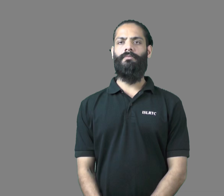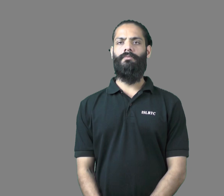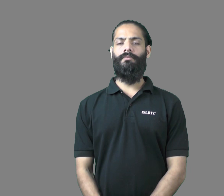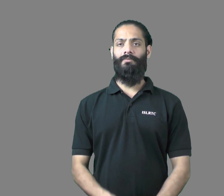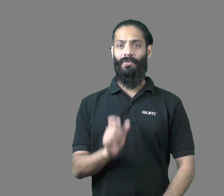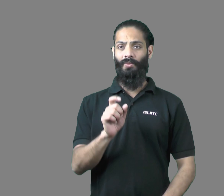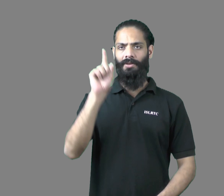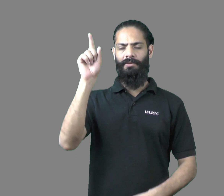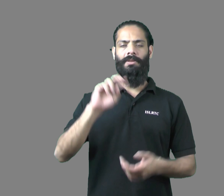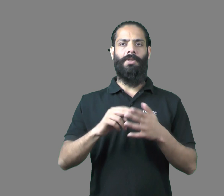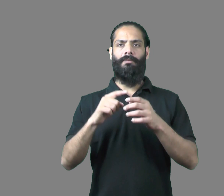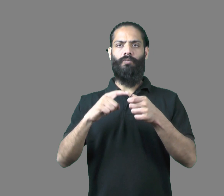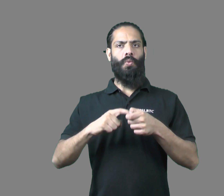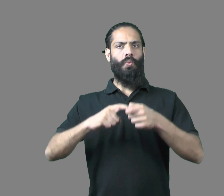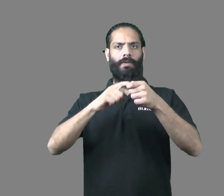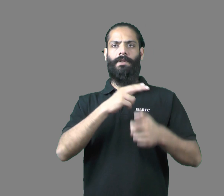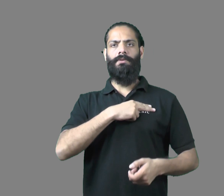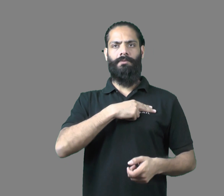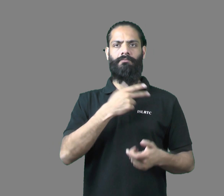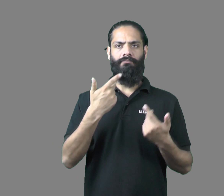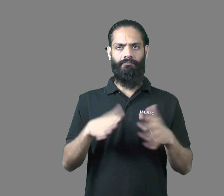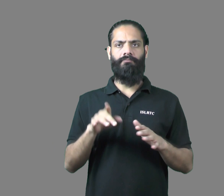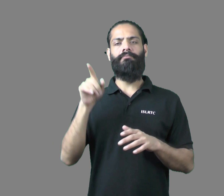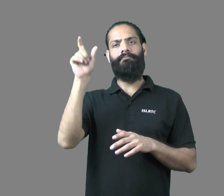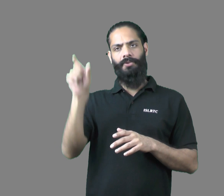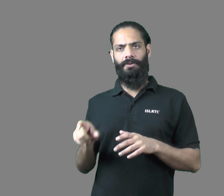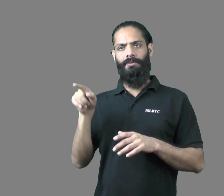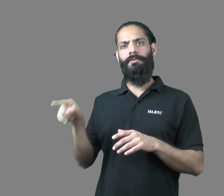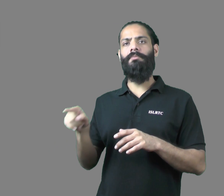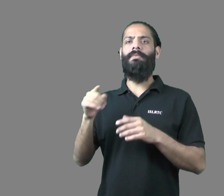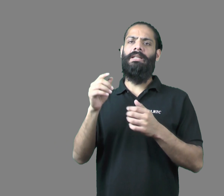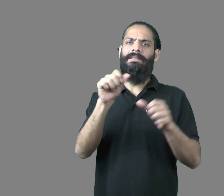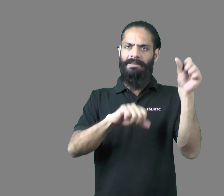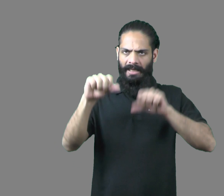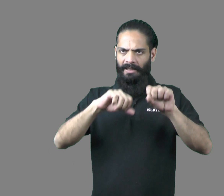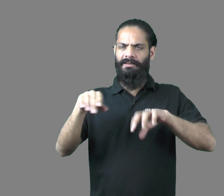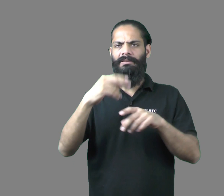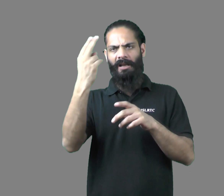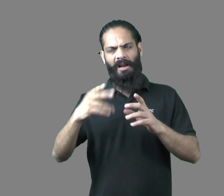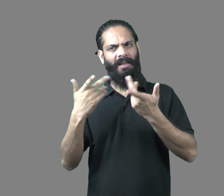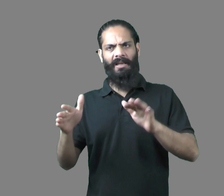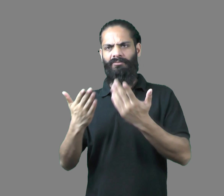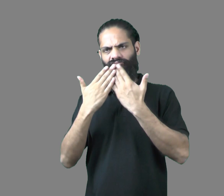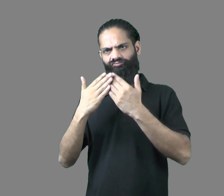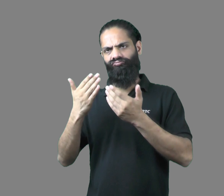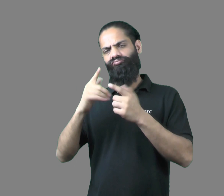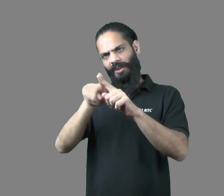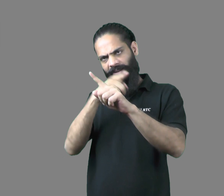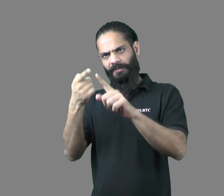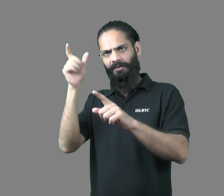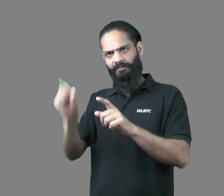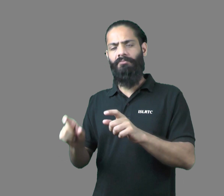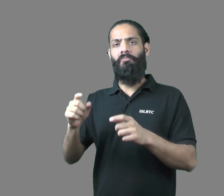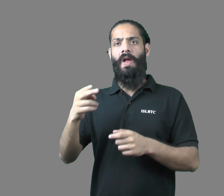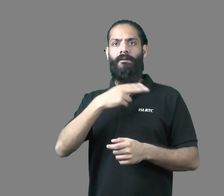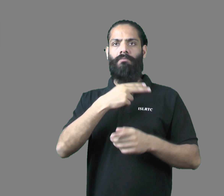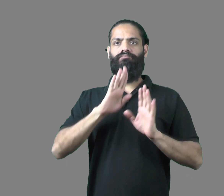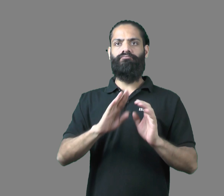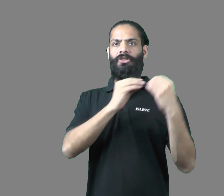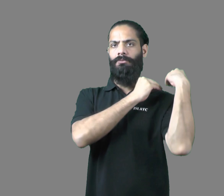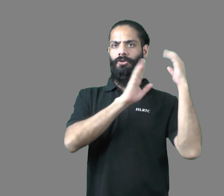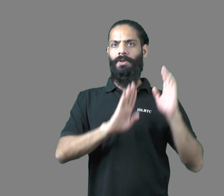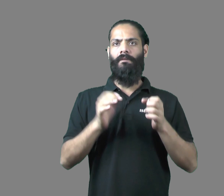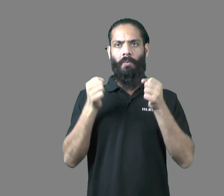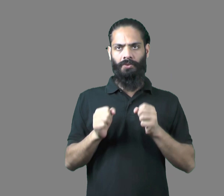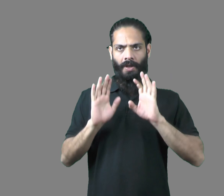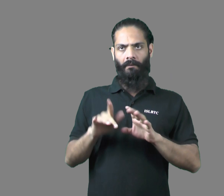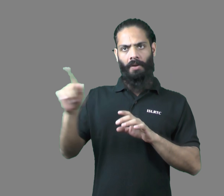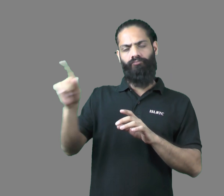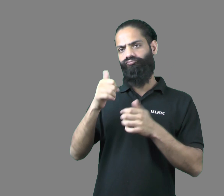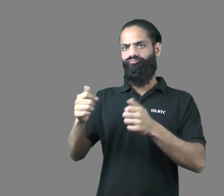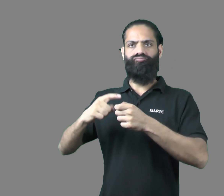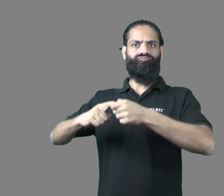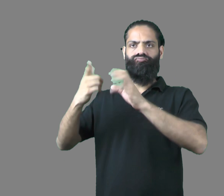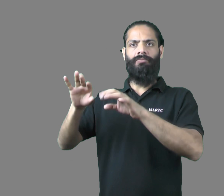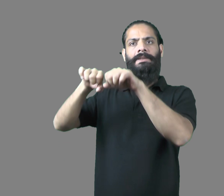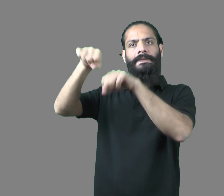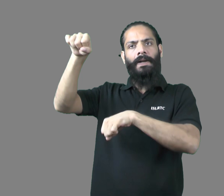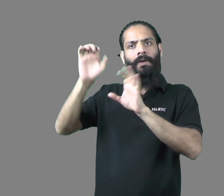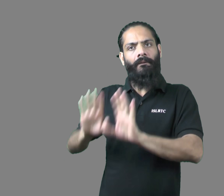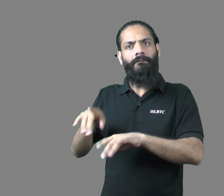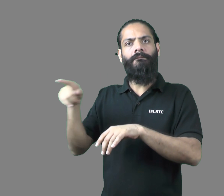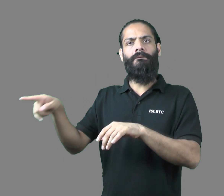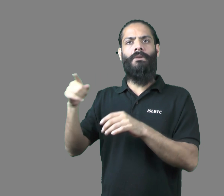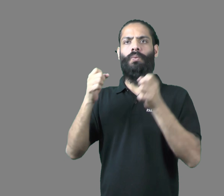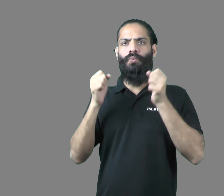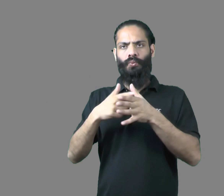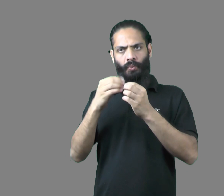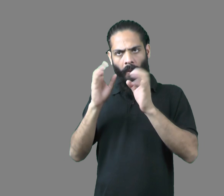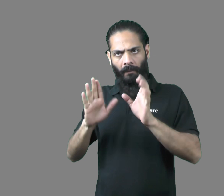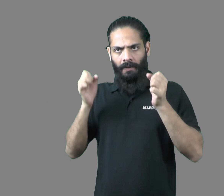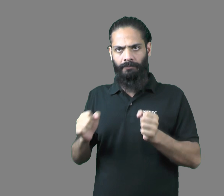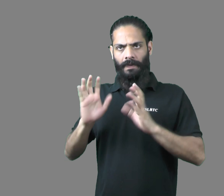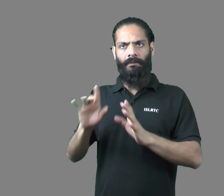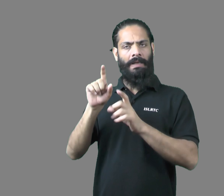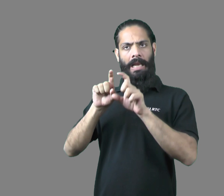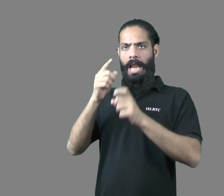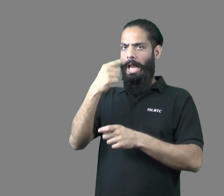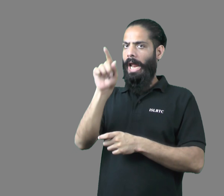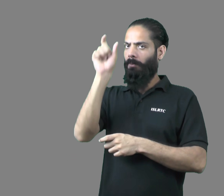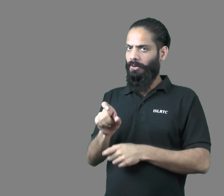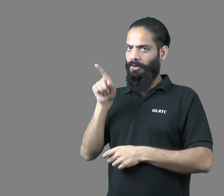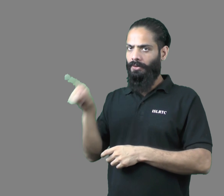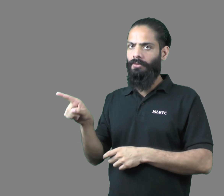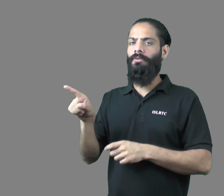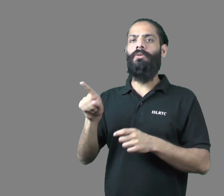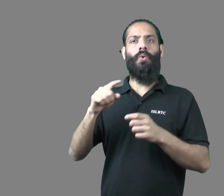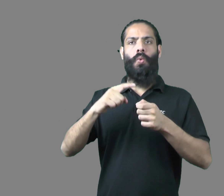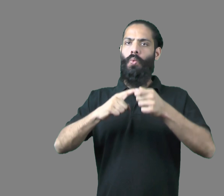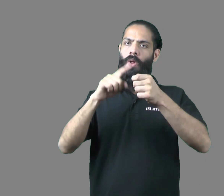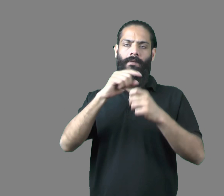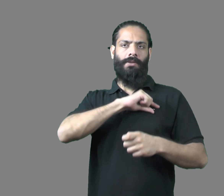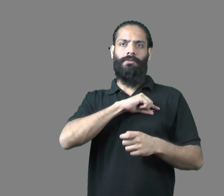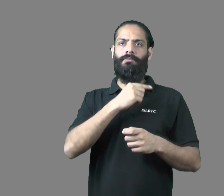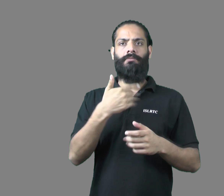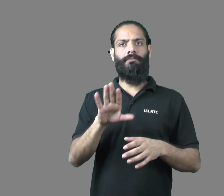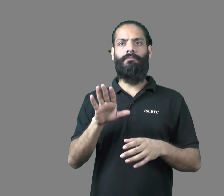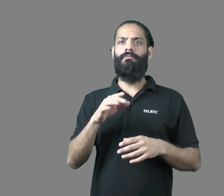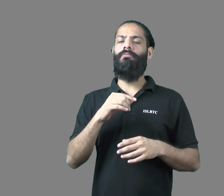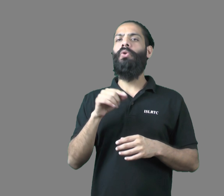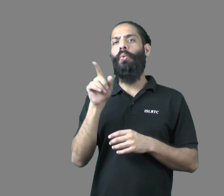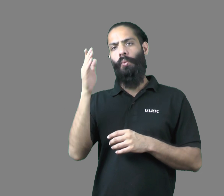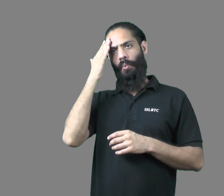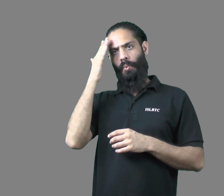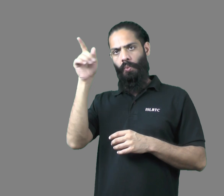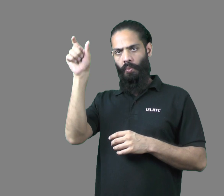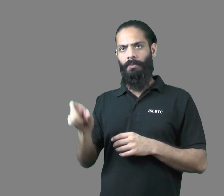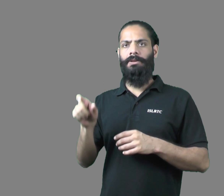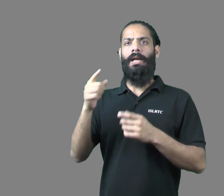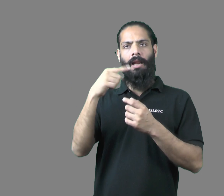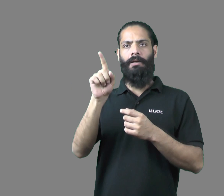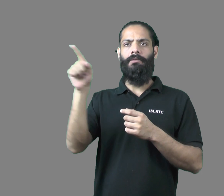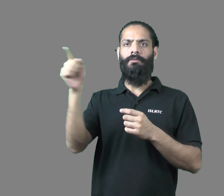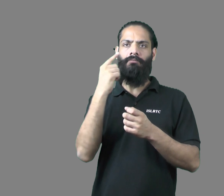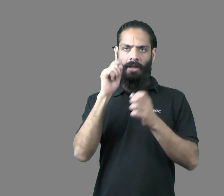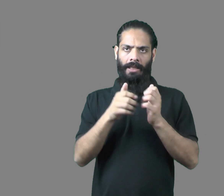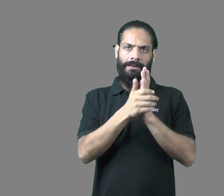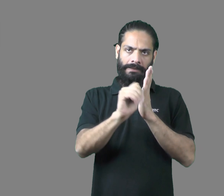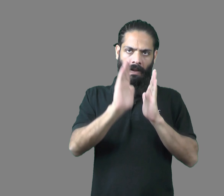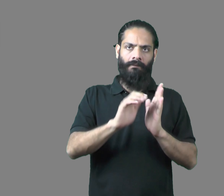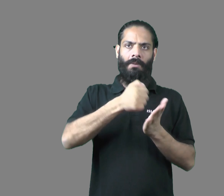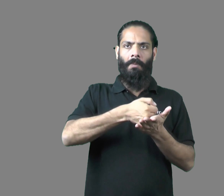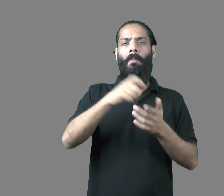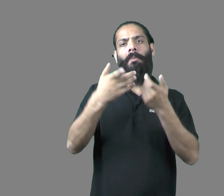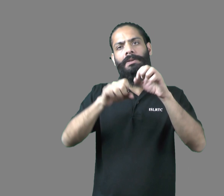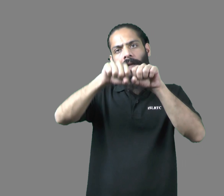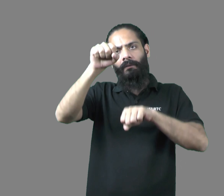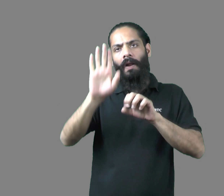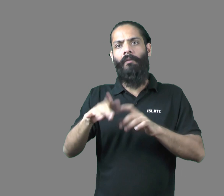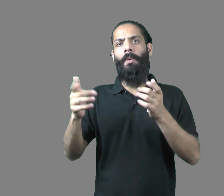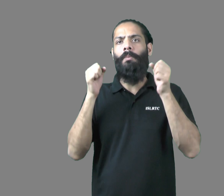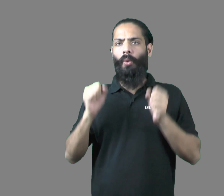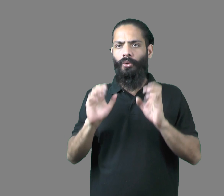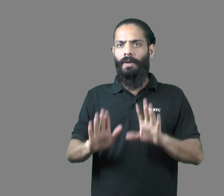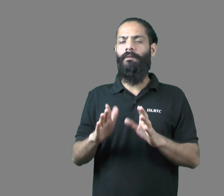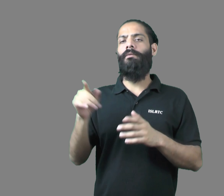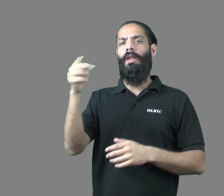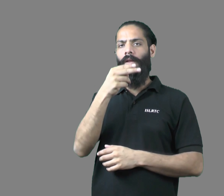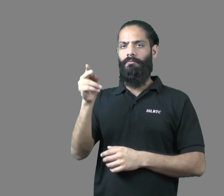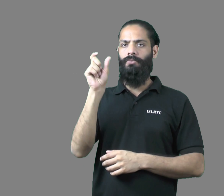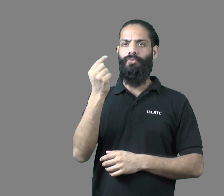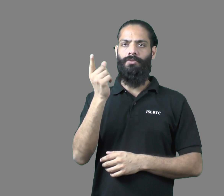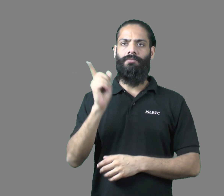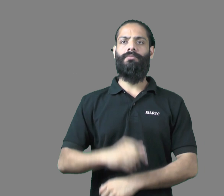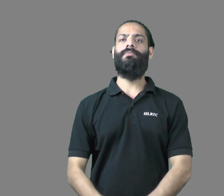Qualified Scientist